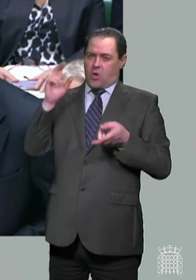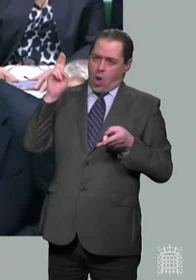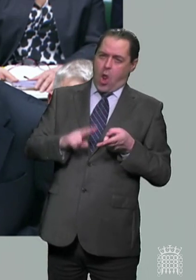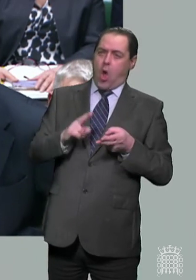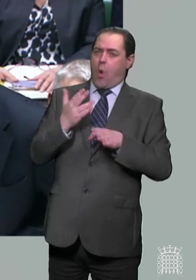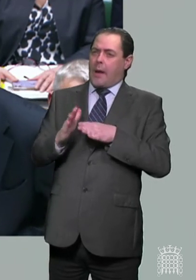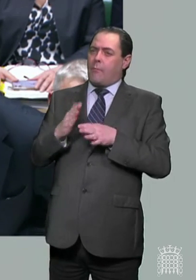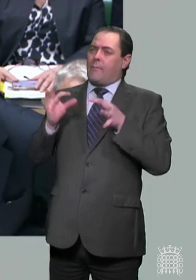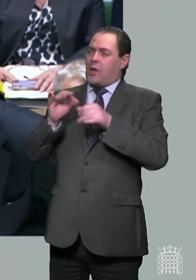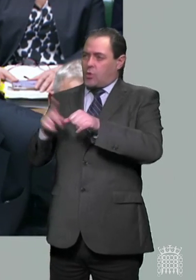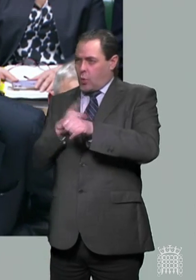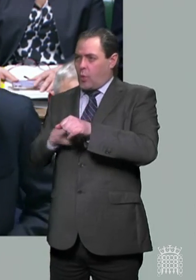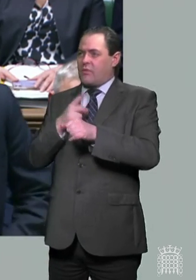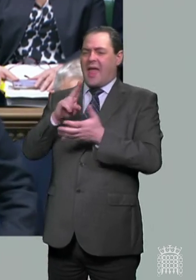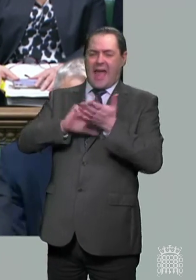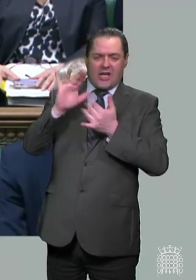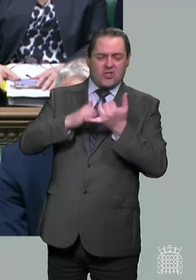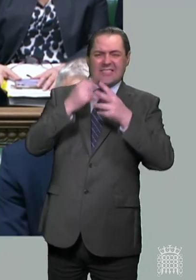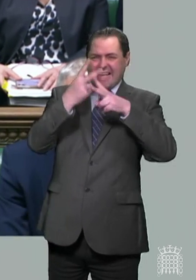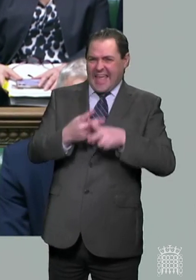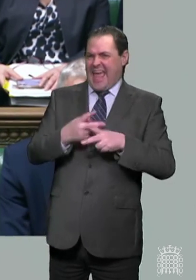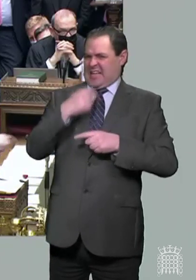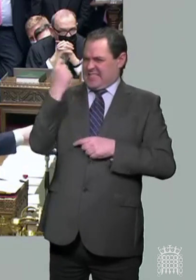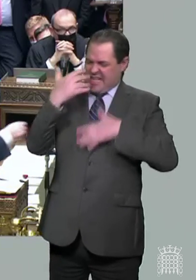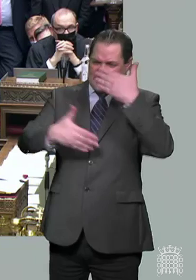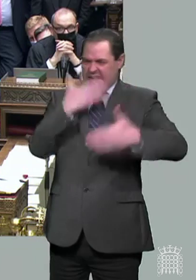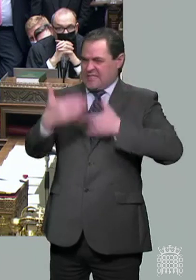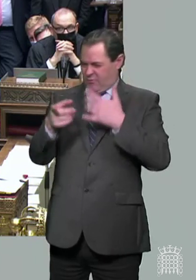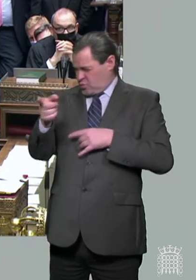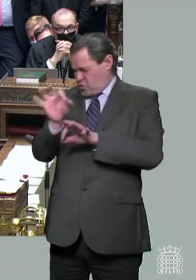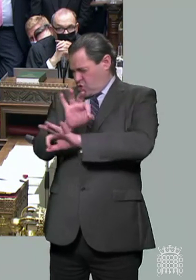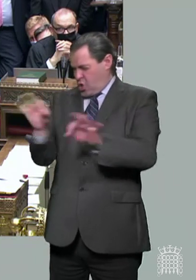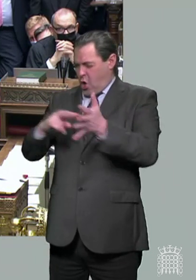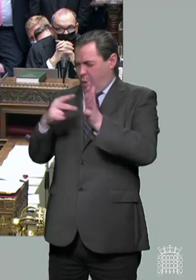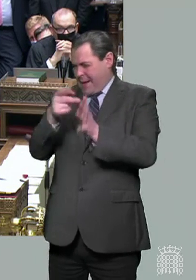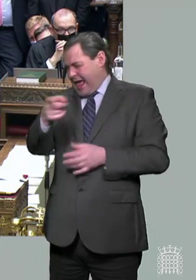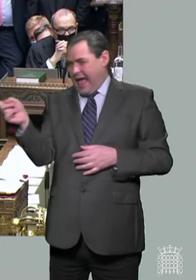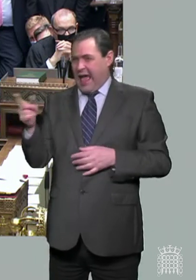Our plan for the NHS and care is working. Labour has no plan at all.